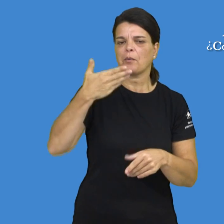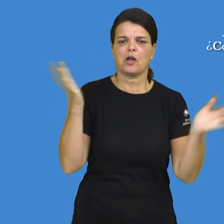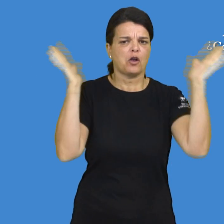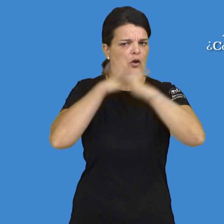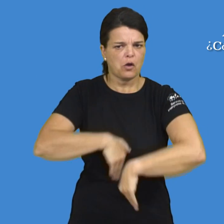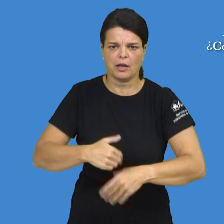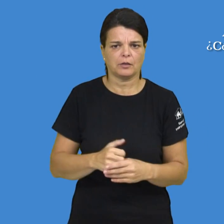haber no